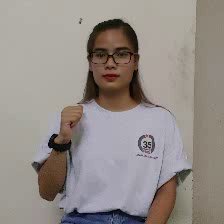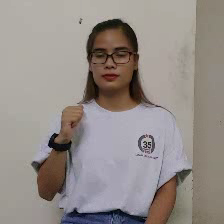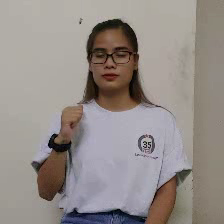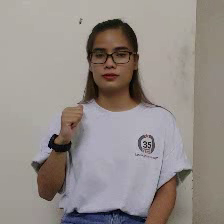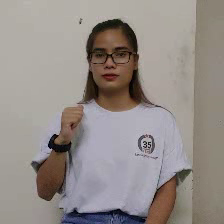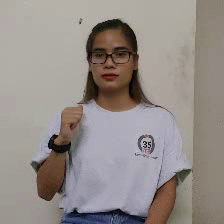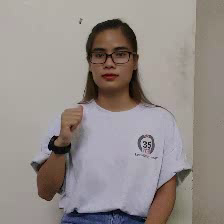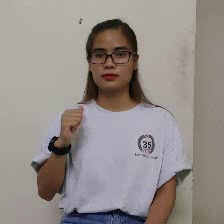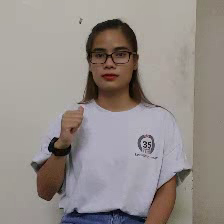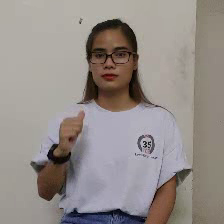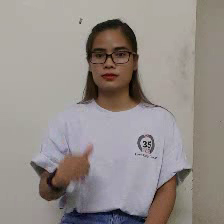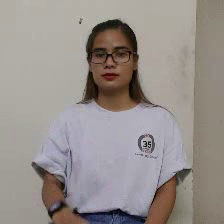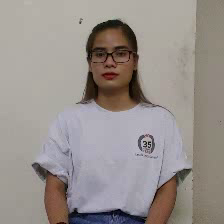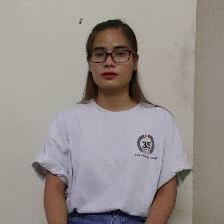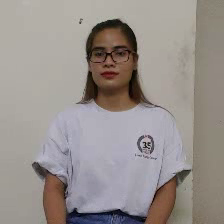Nghỉ ngơi